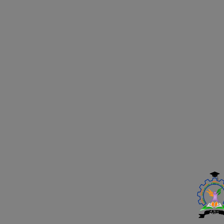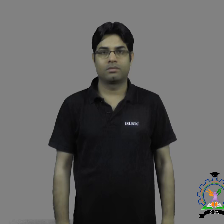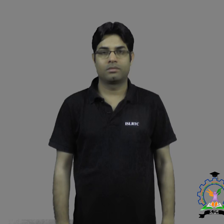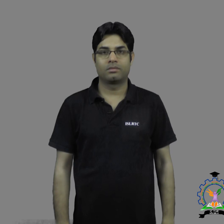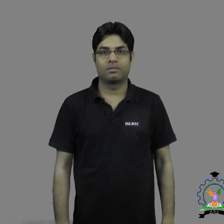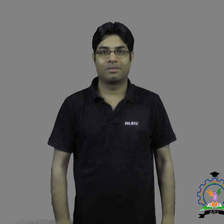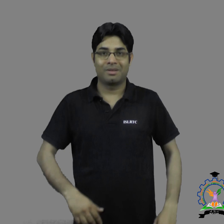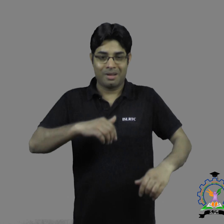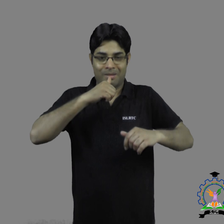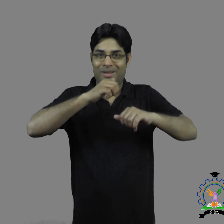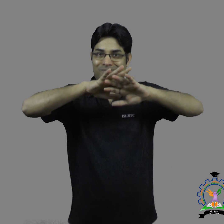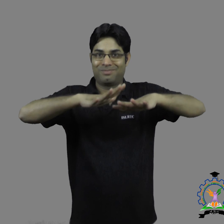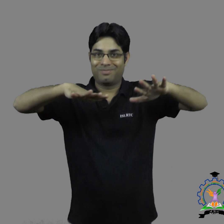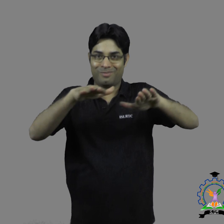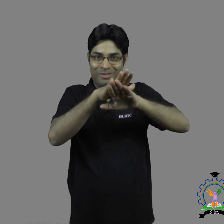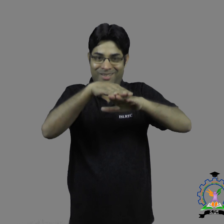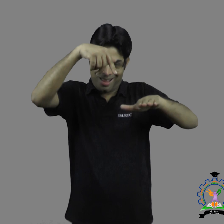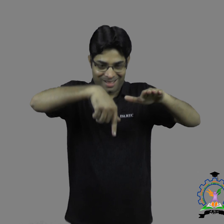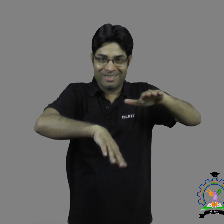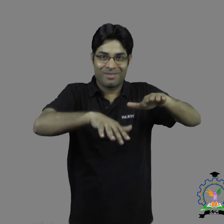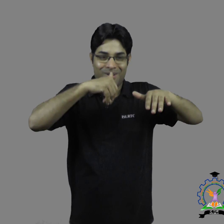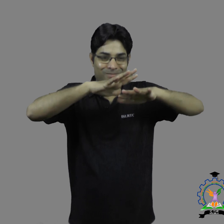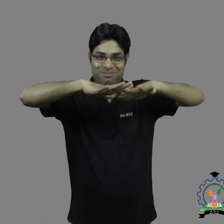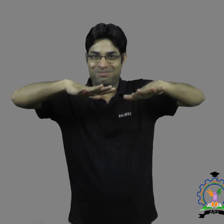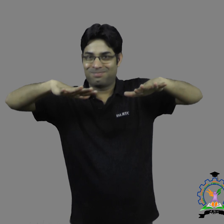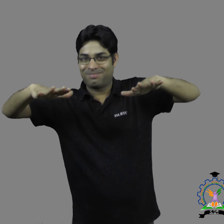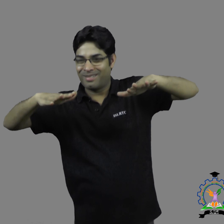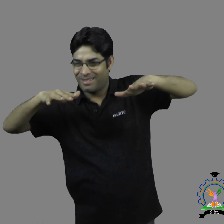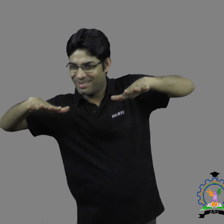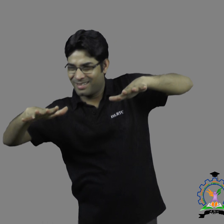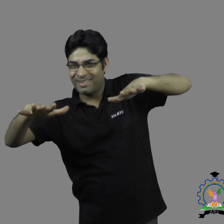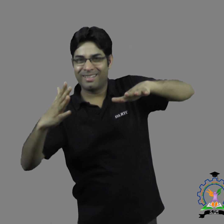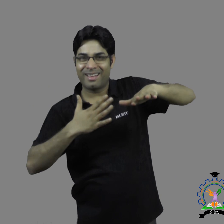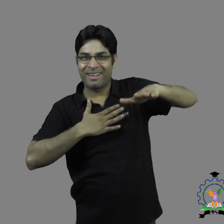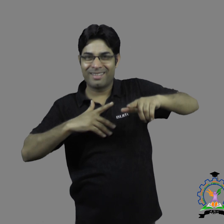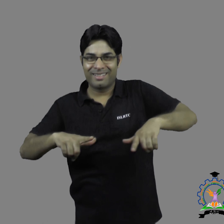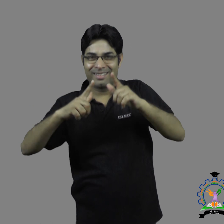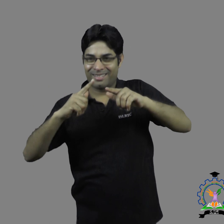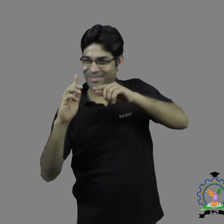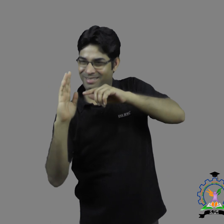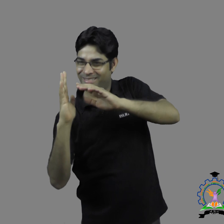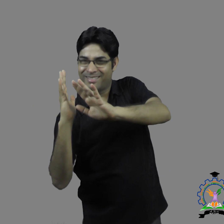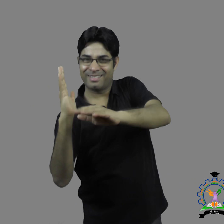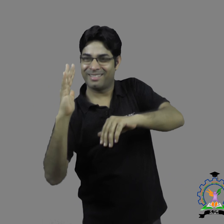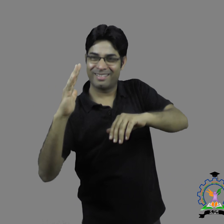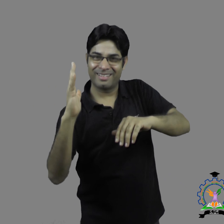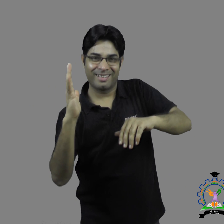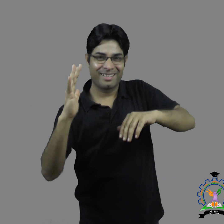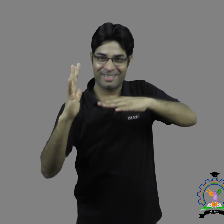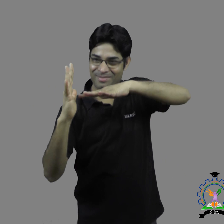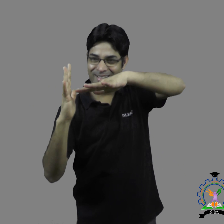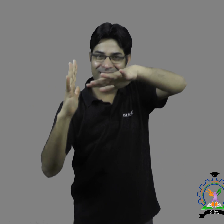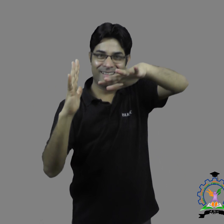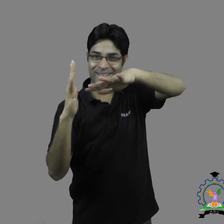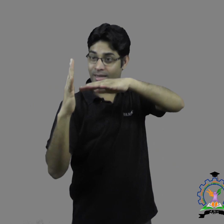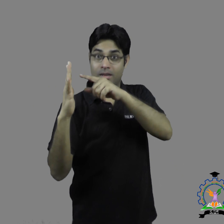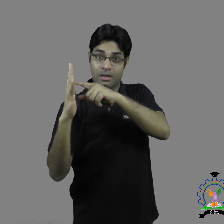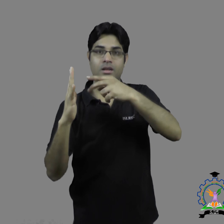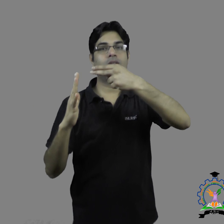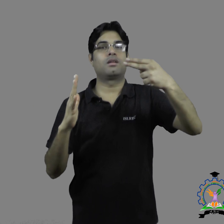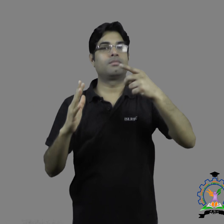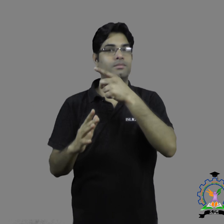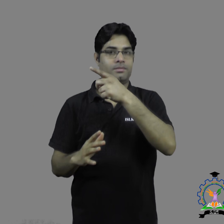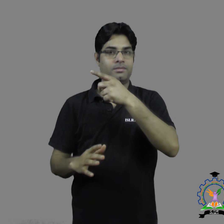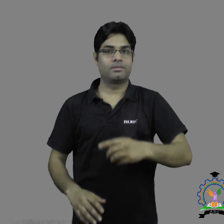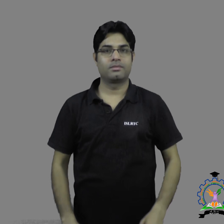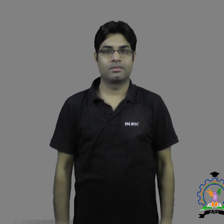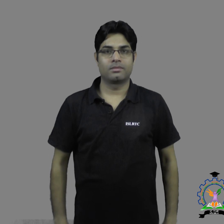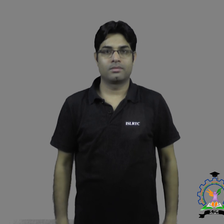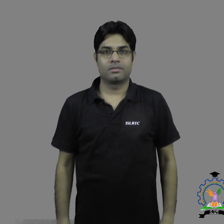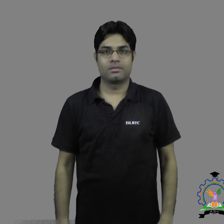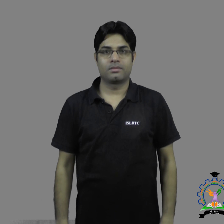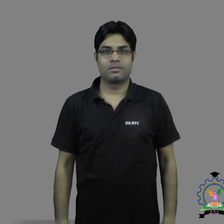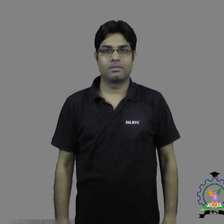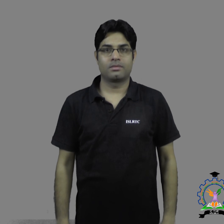Floating Plants